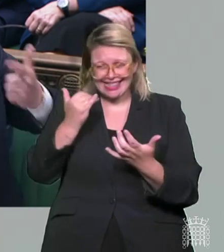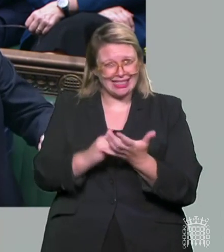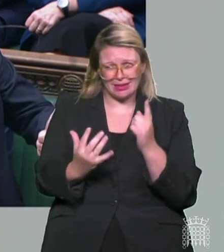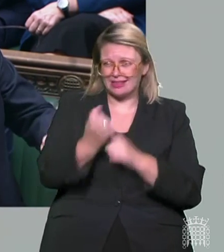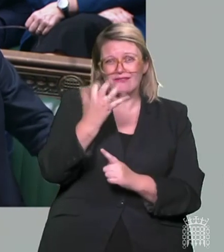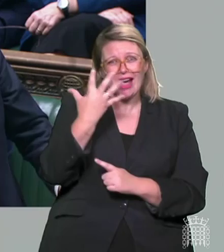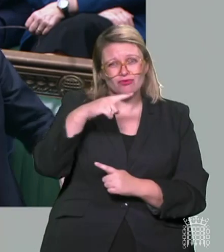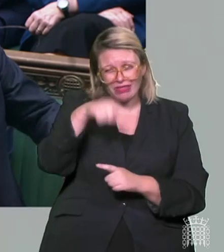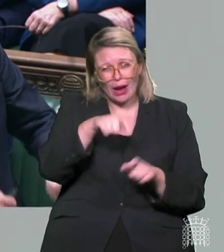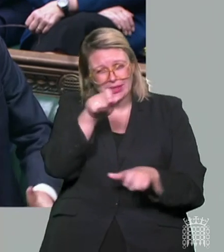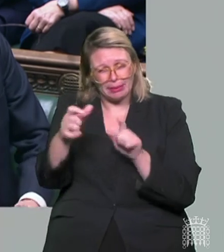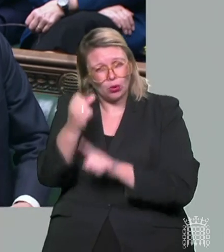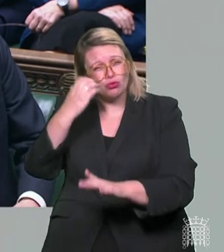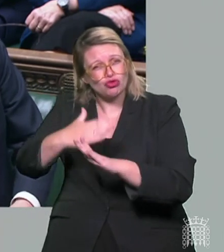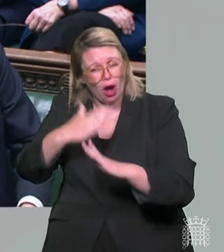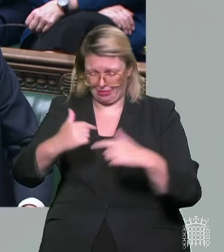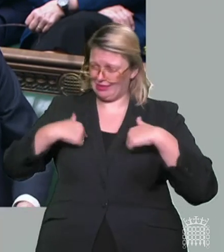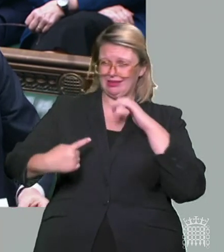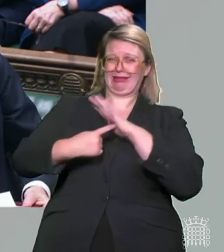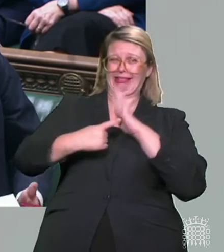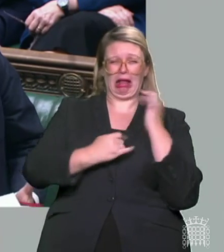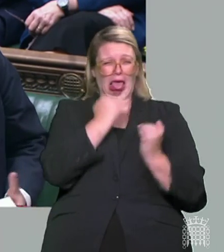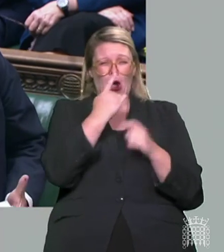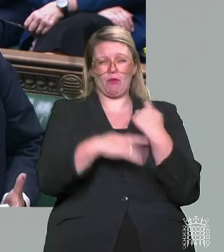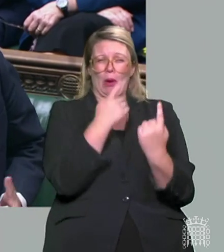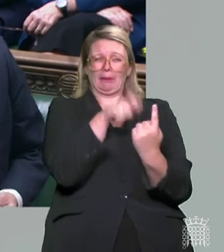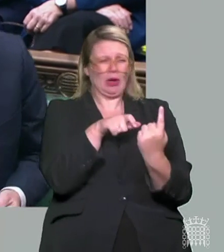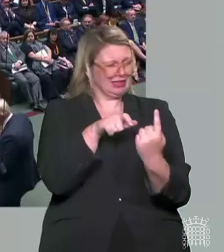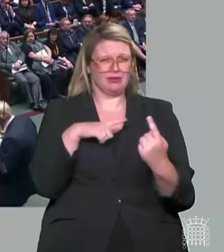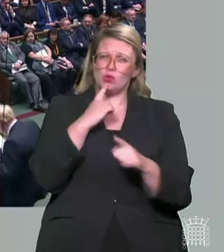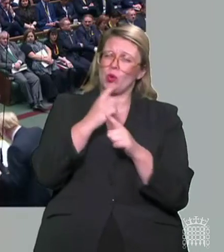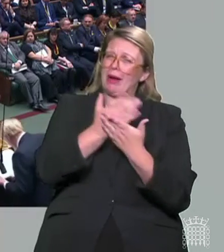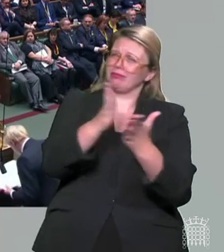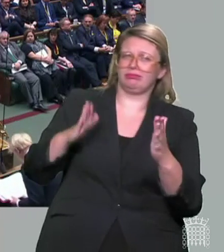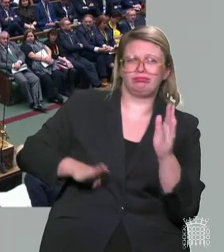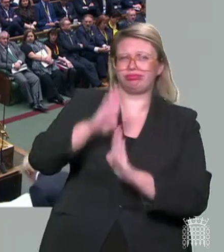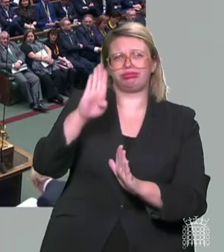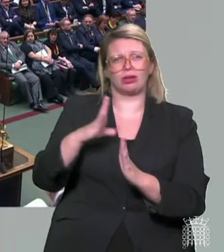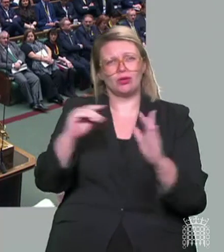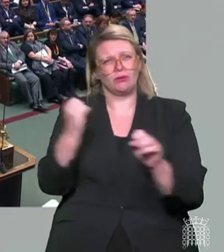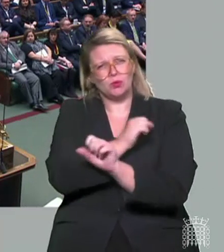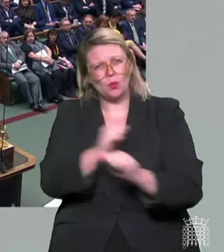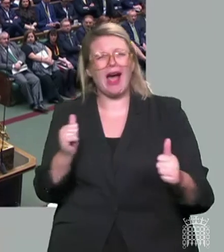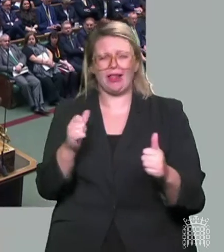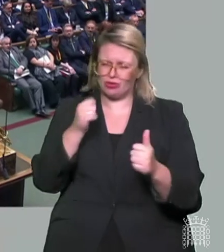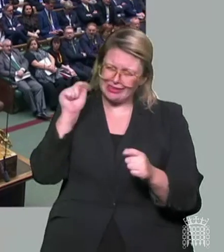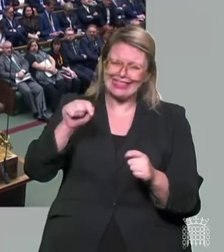Those are things that are making differences to the lives of people up and down the country and I am proud of it.